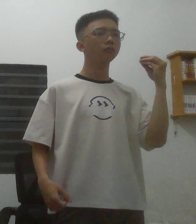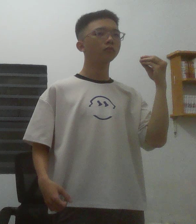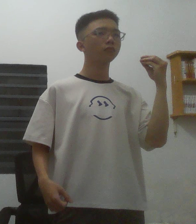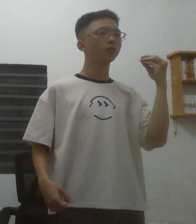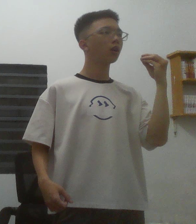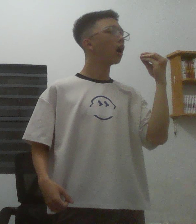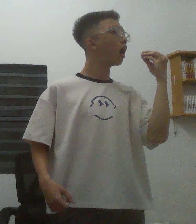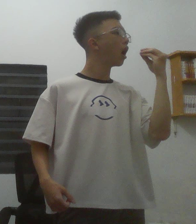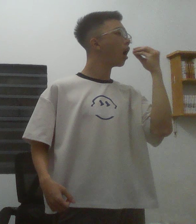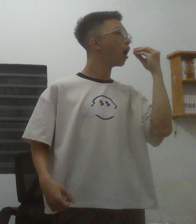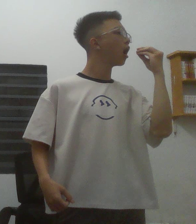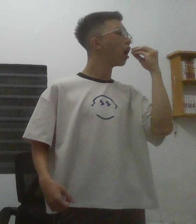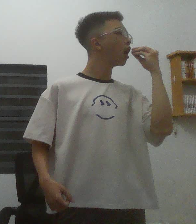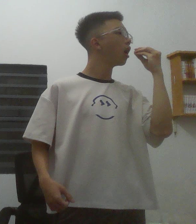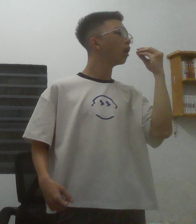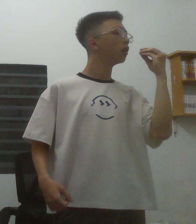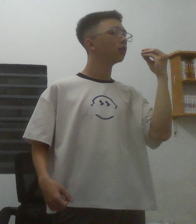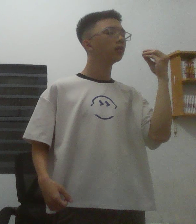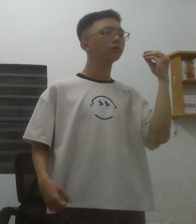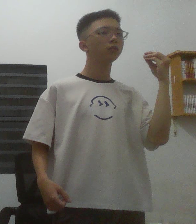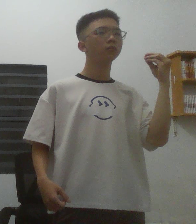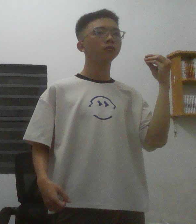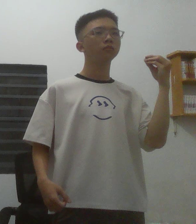an